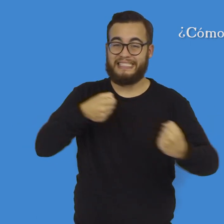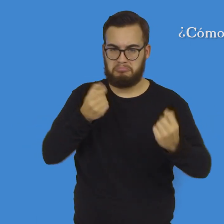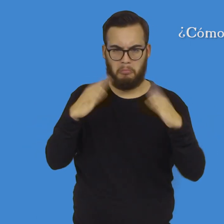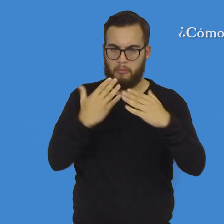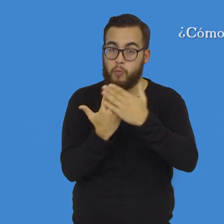haber no